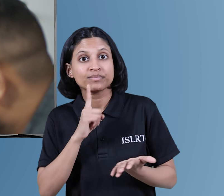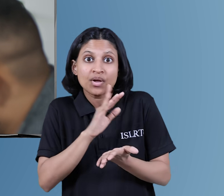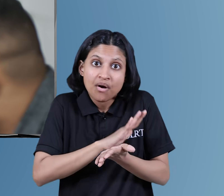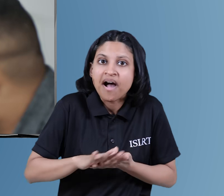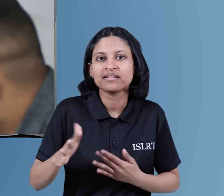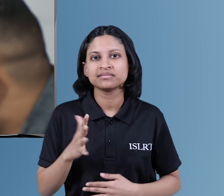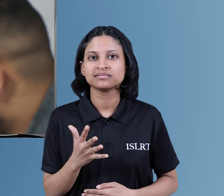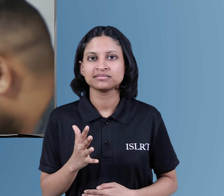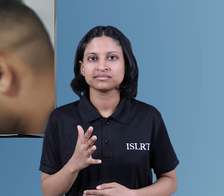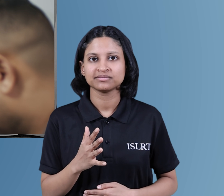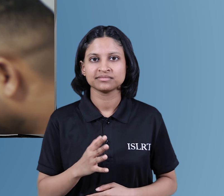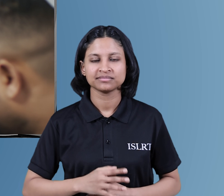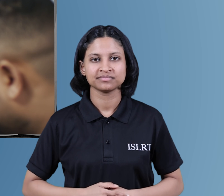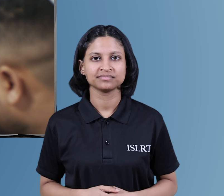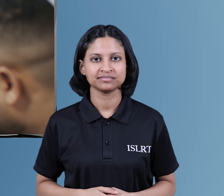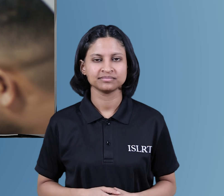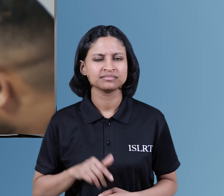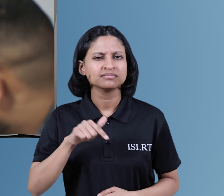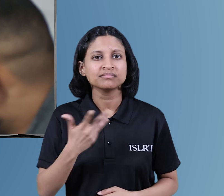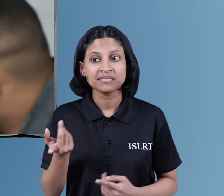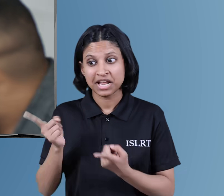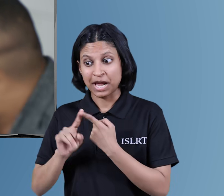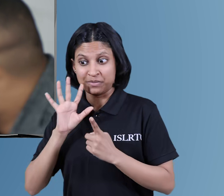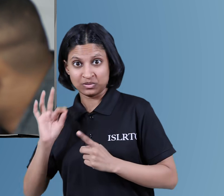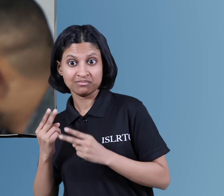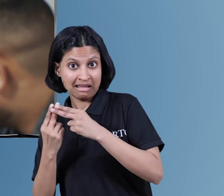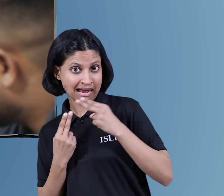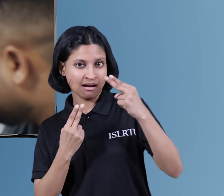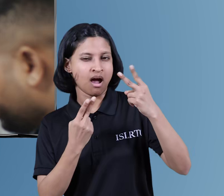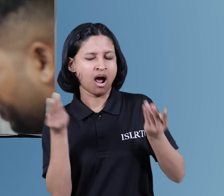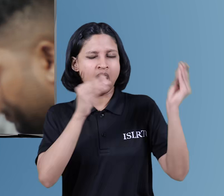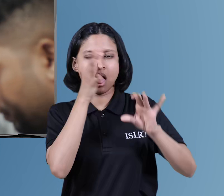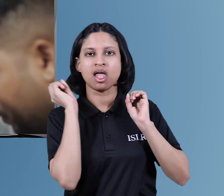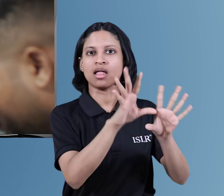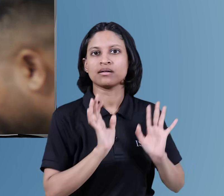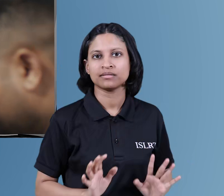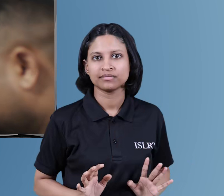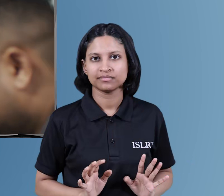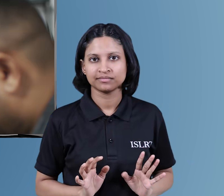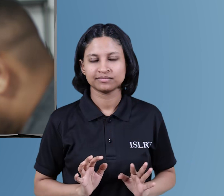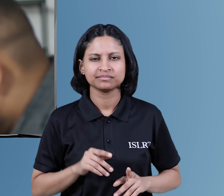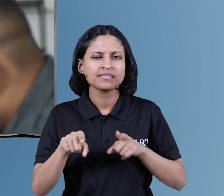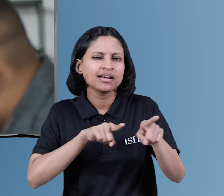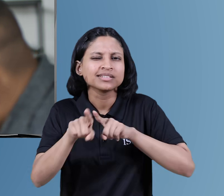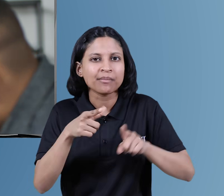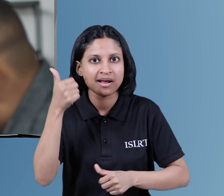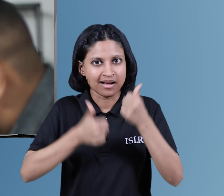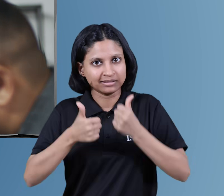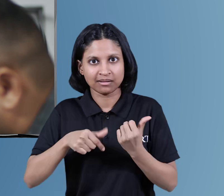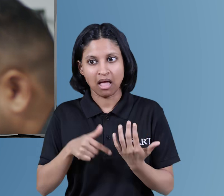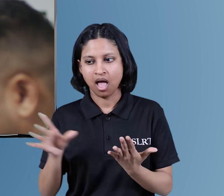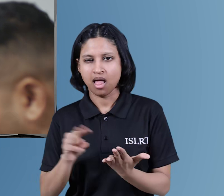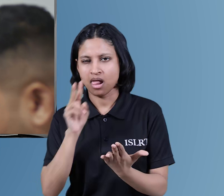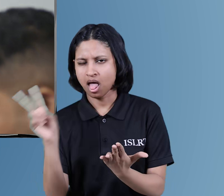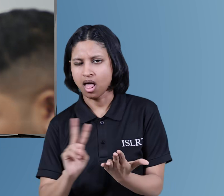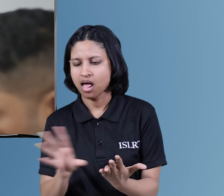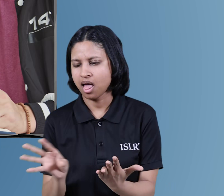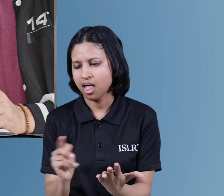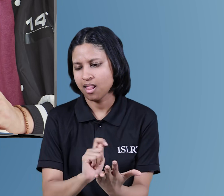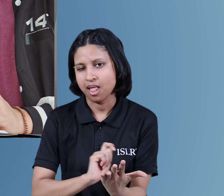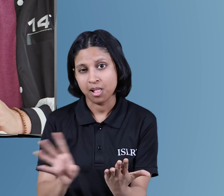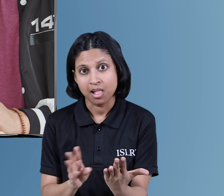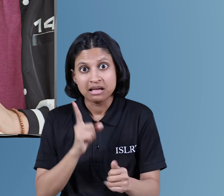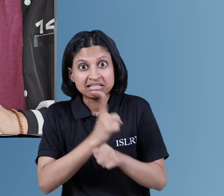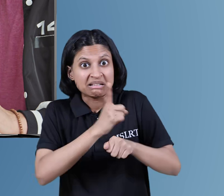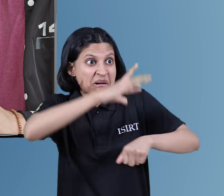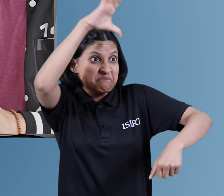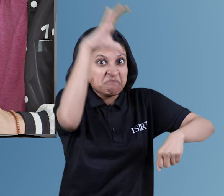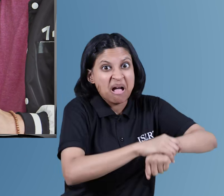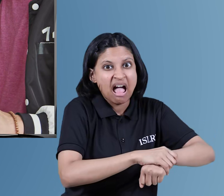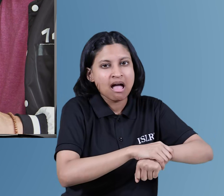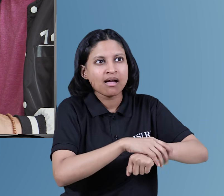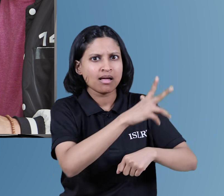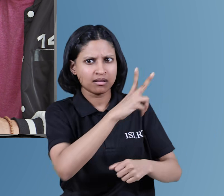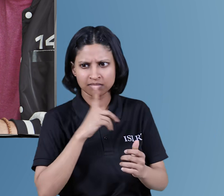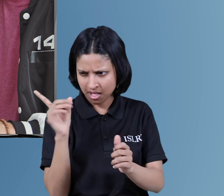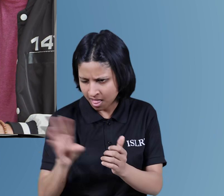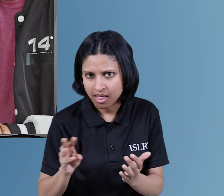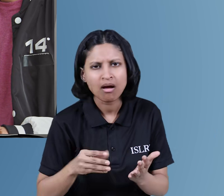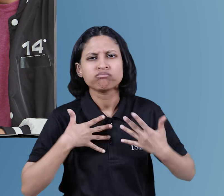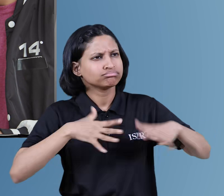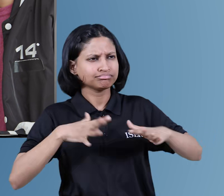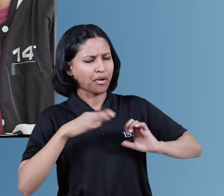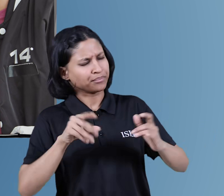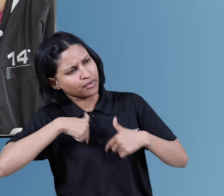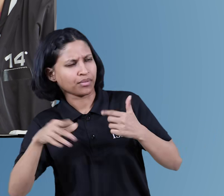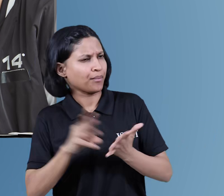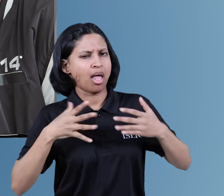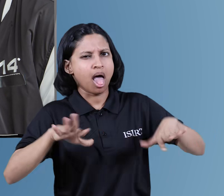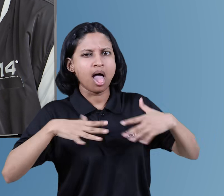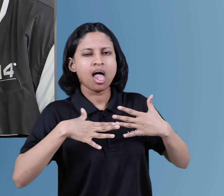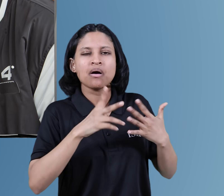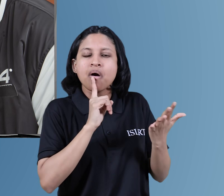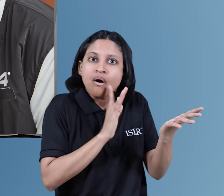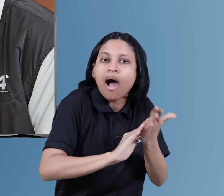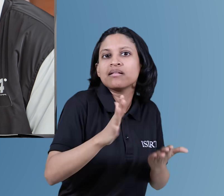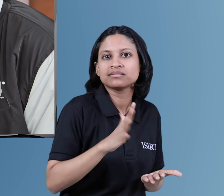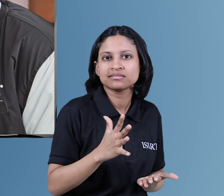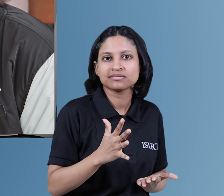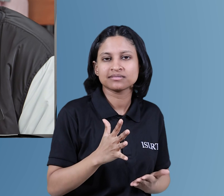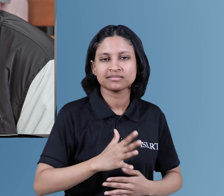Dishonest Dishonest means not being truthful or lying. For example, a dishonest student might cheat on a test and then lie about it when caught, denying any wrongdoing.